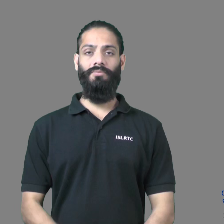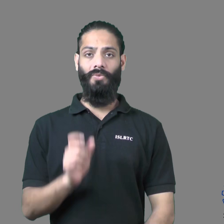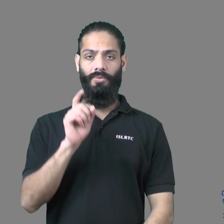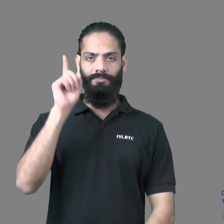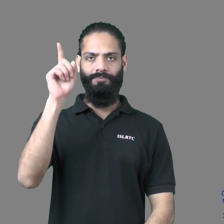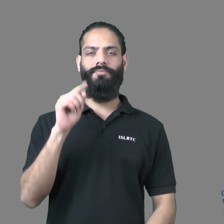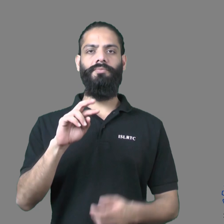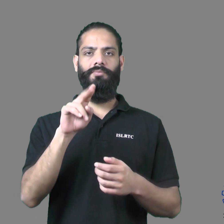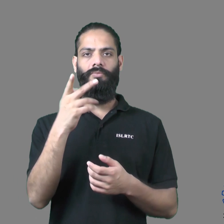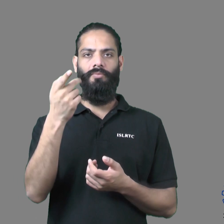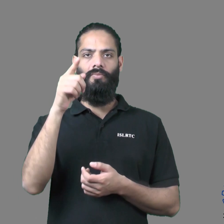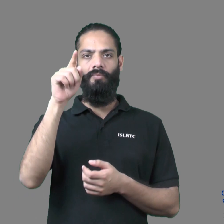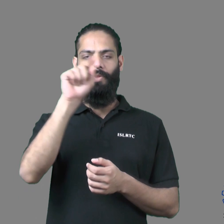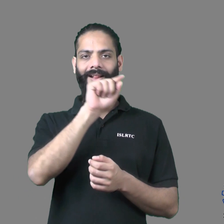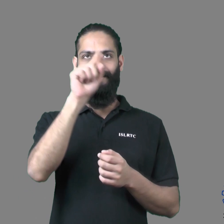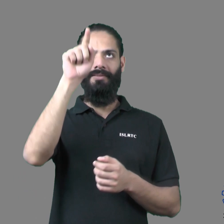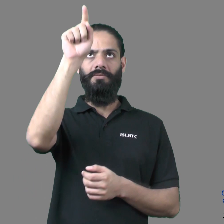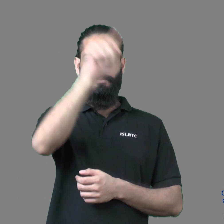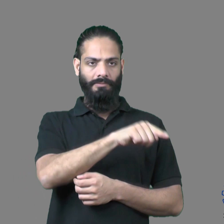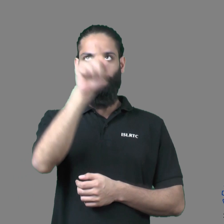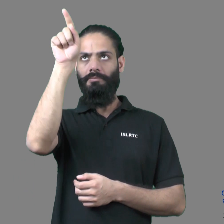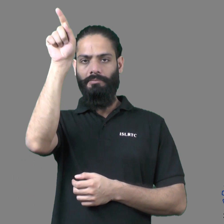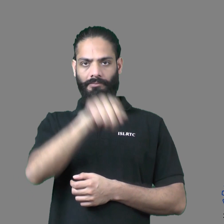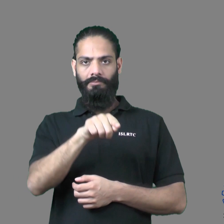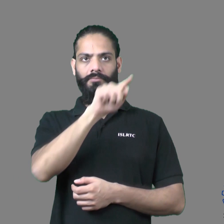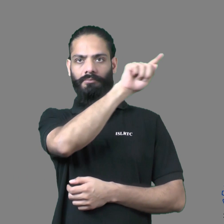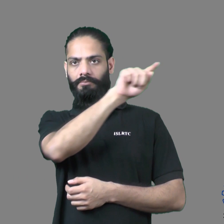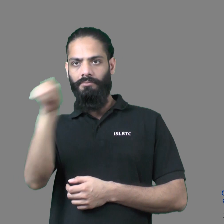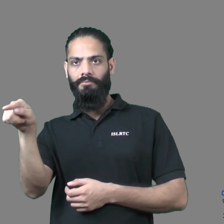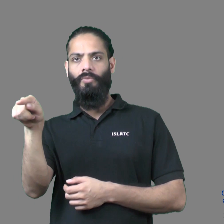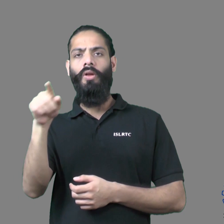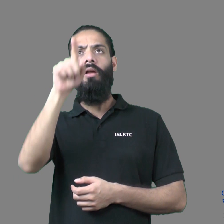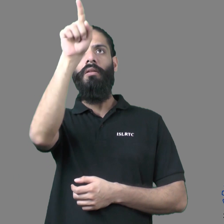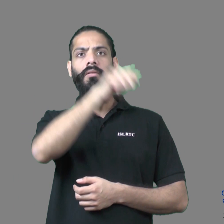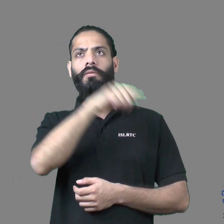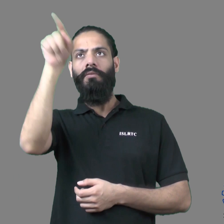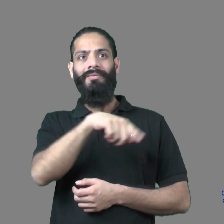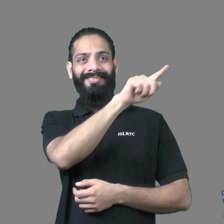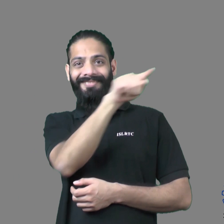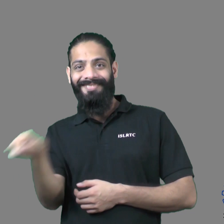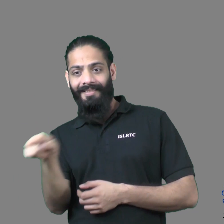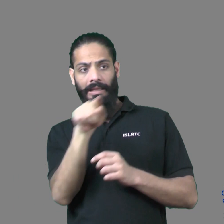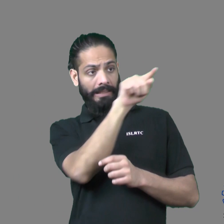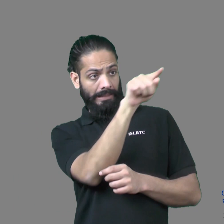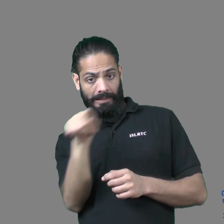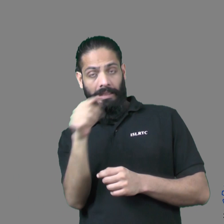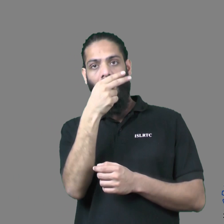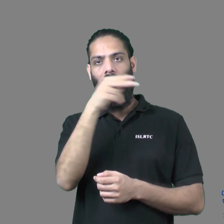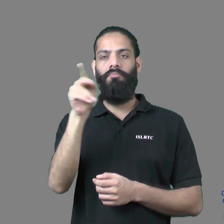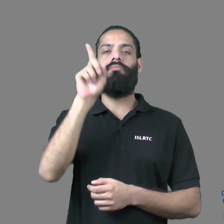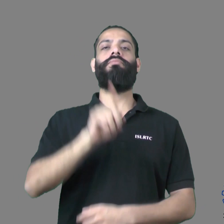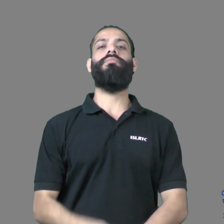Transversal